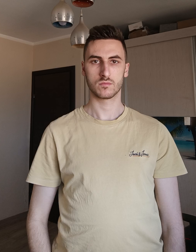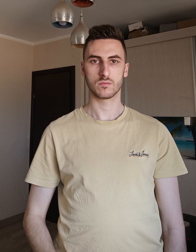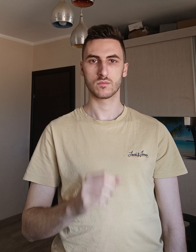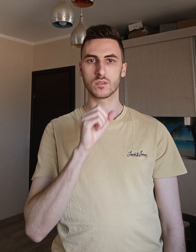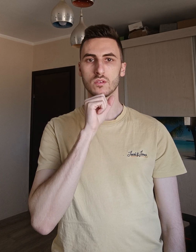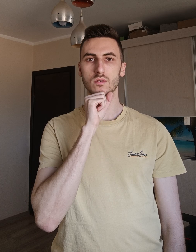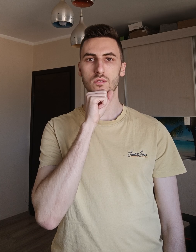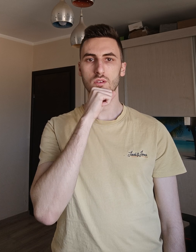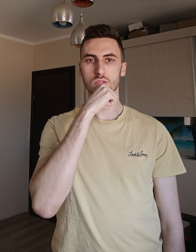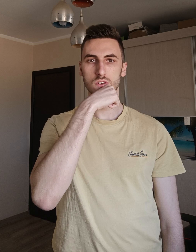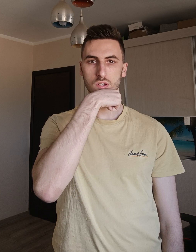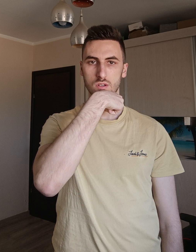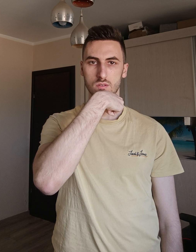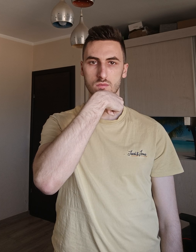ישן